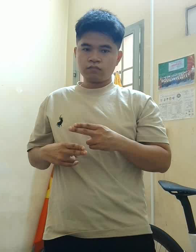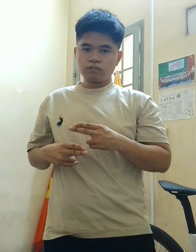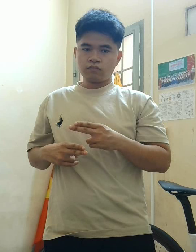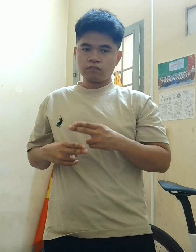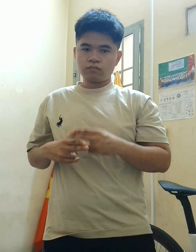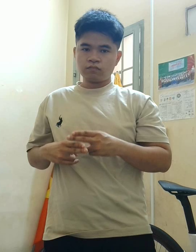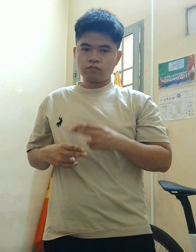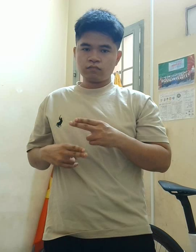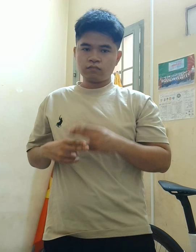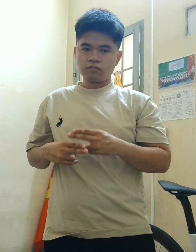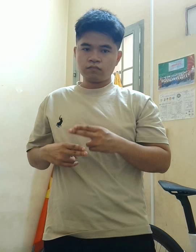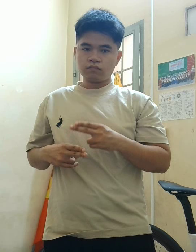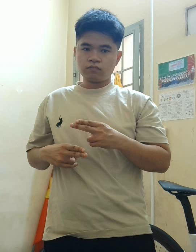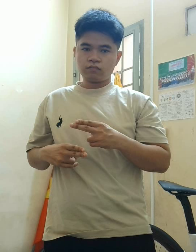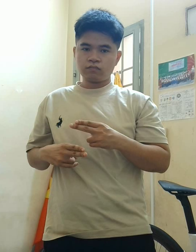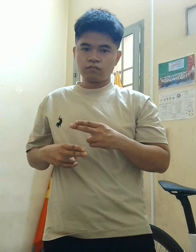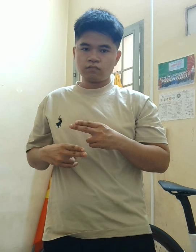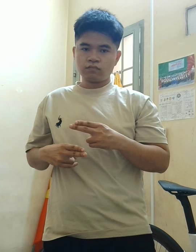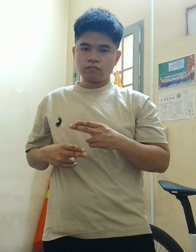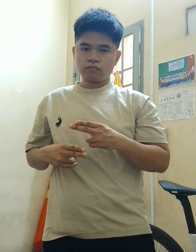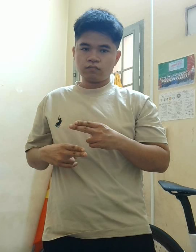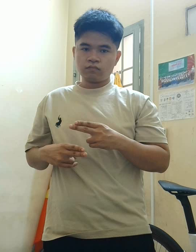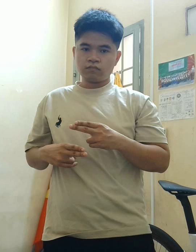ten